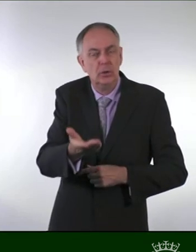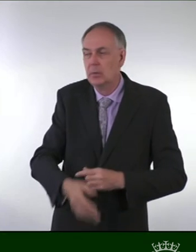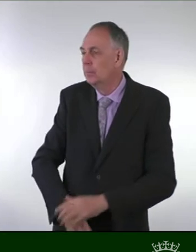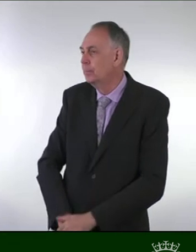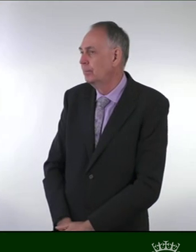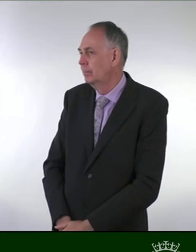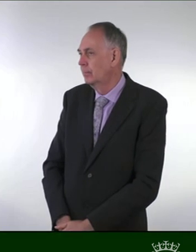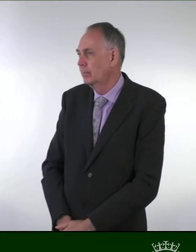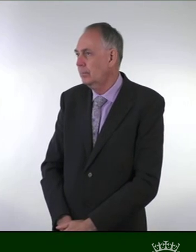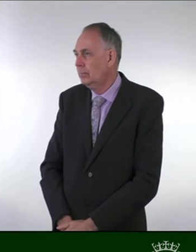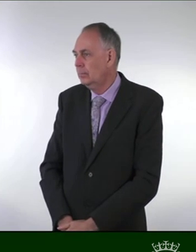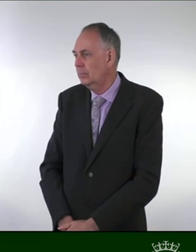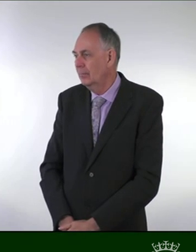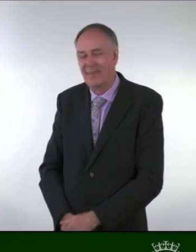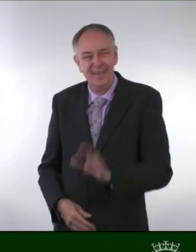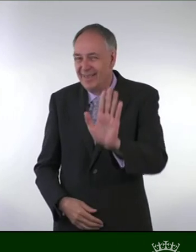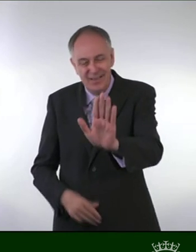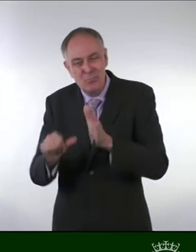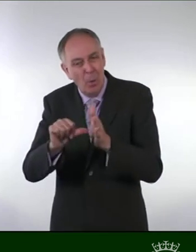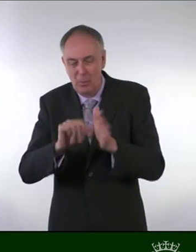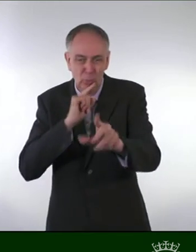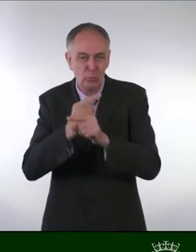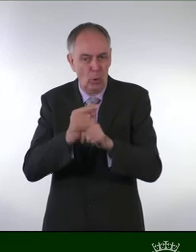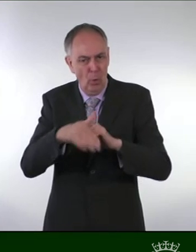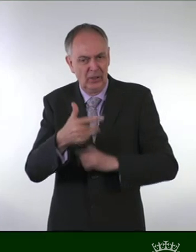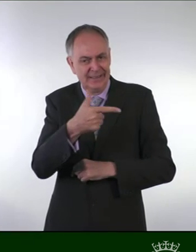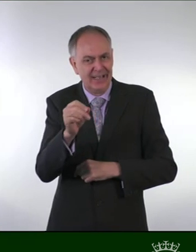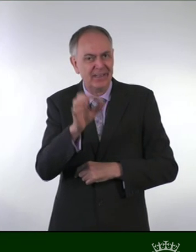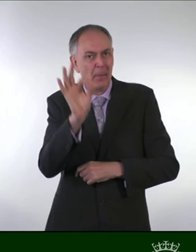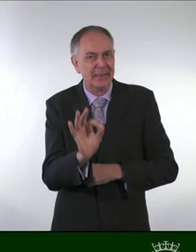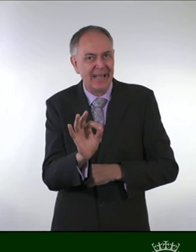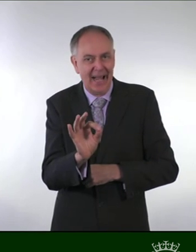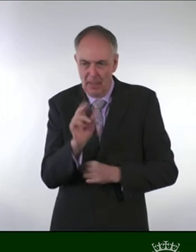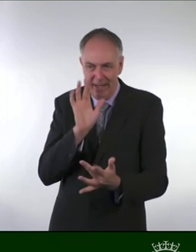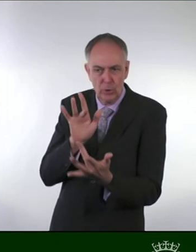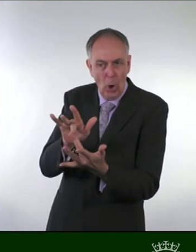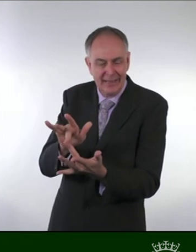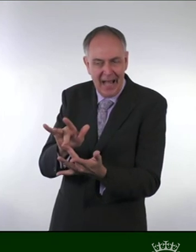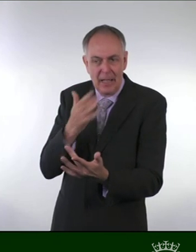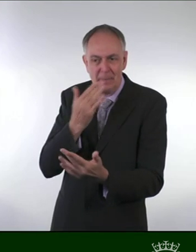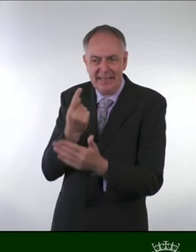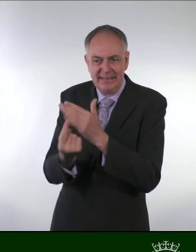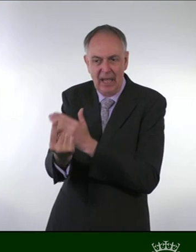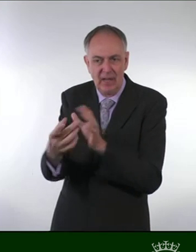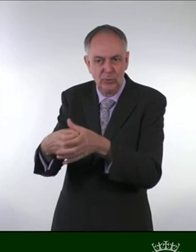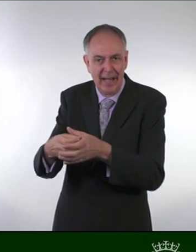The problem with the Prime Minister quoting the 70%people who are contacted and asked to self-isolate is that that has gone down.